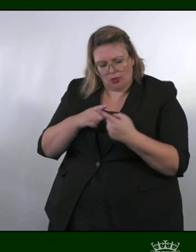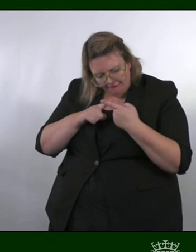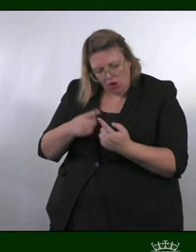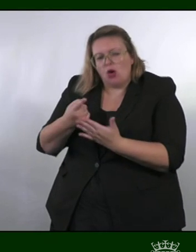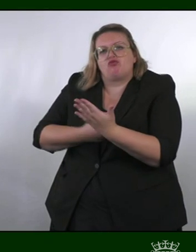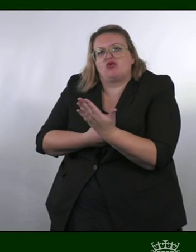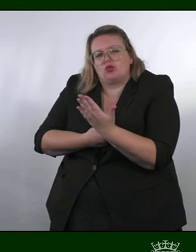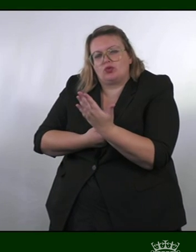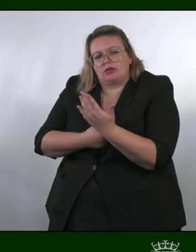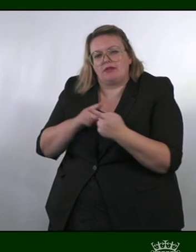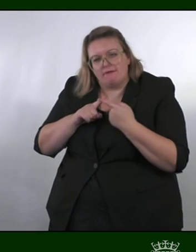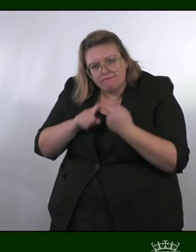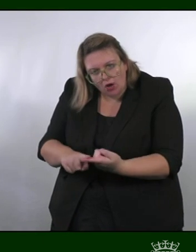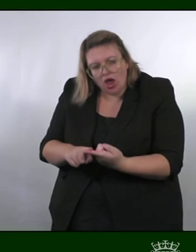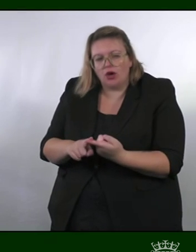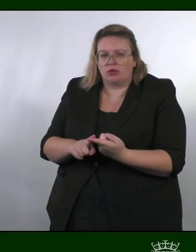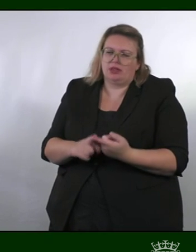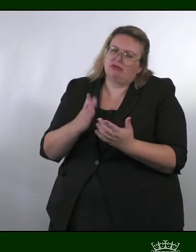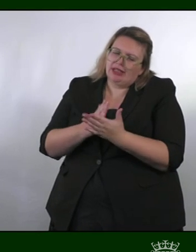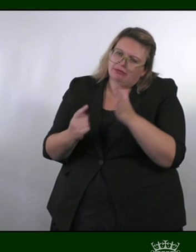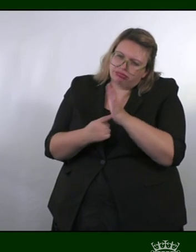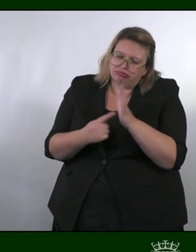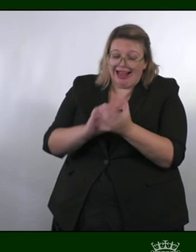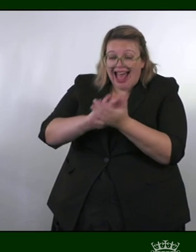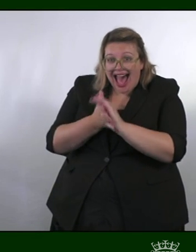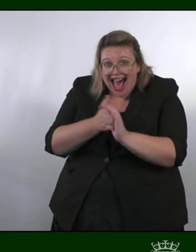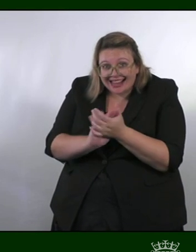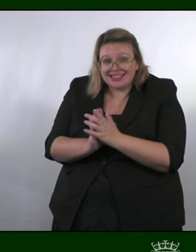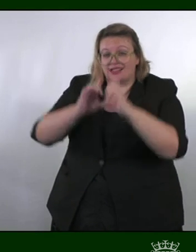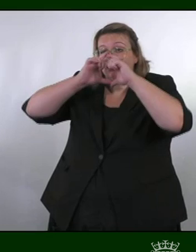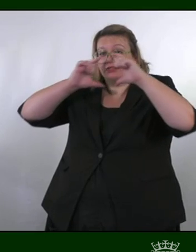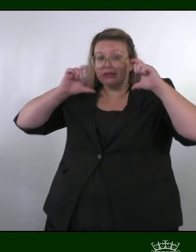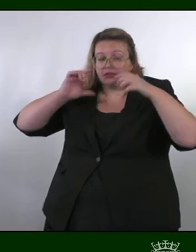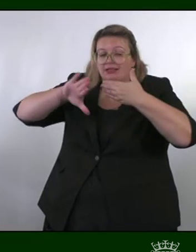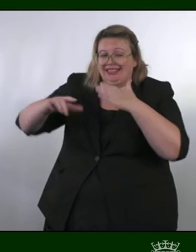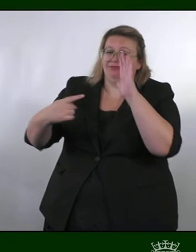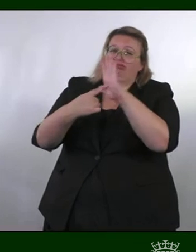Friend says: to follow the guidance, particularly the “hands, face, space” basics.